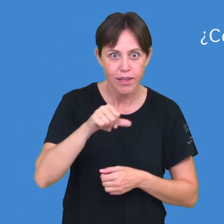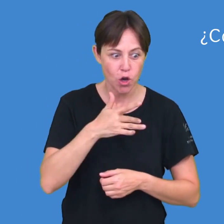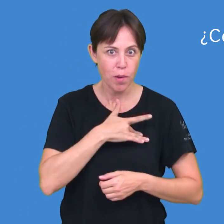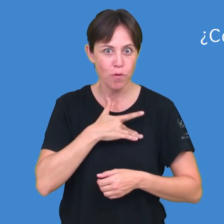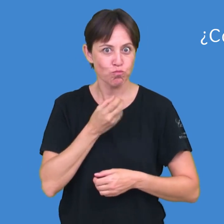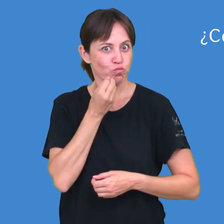corazón